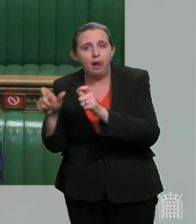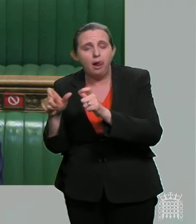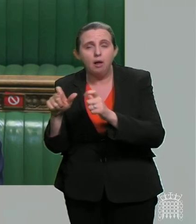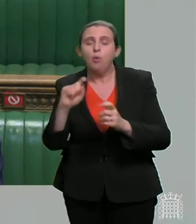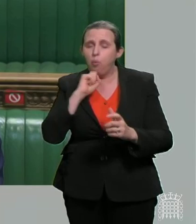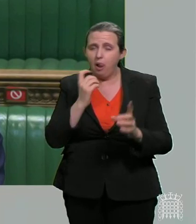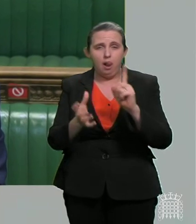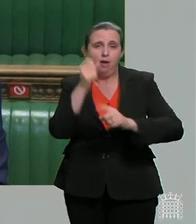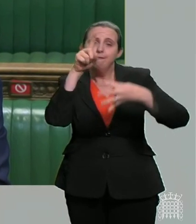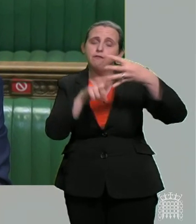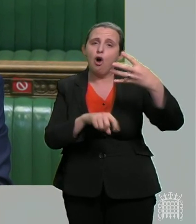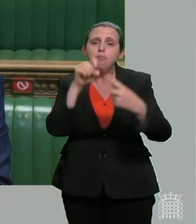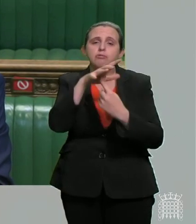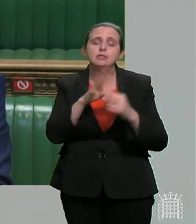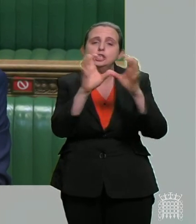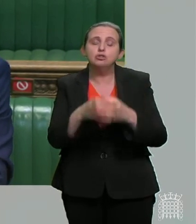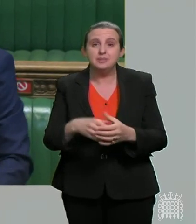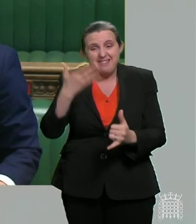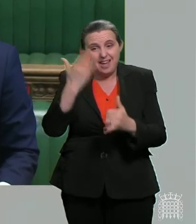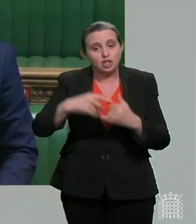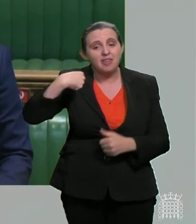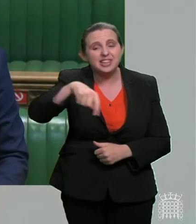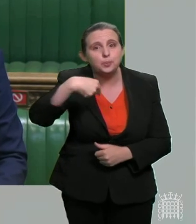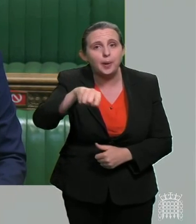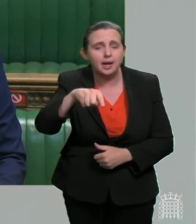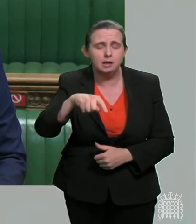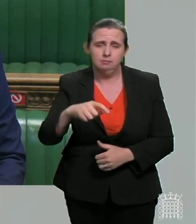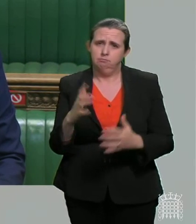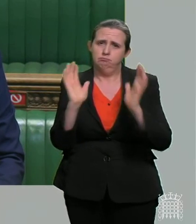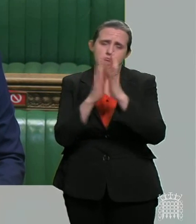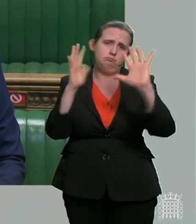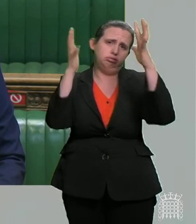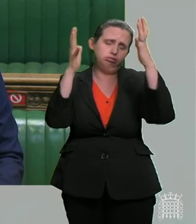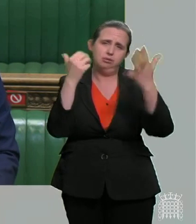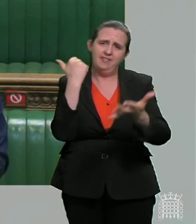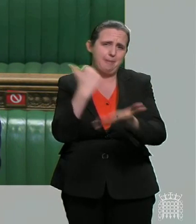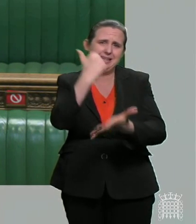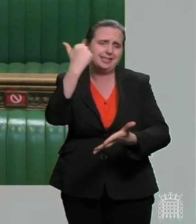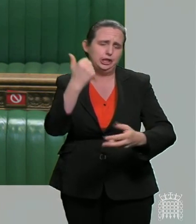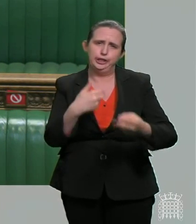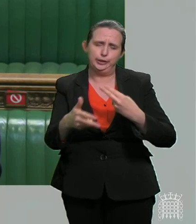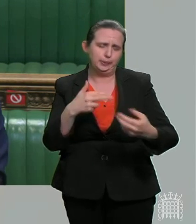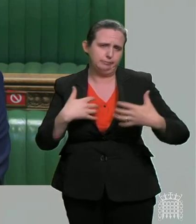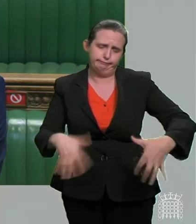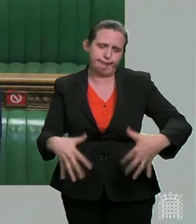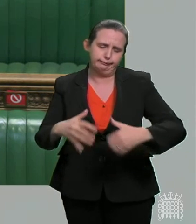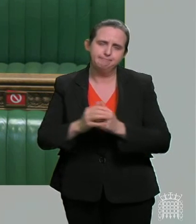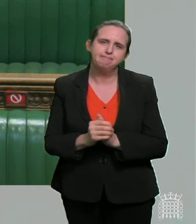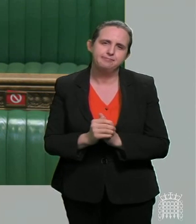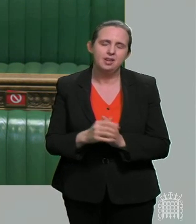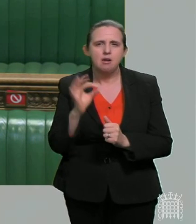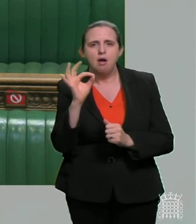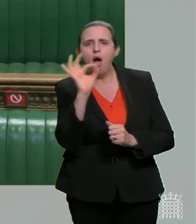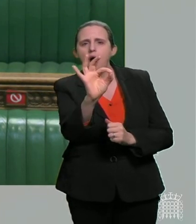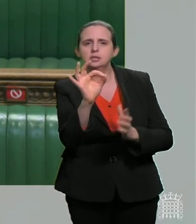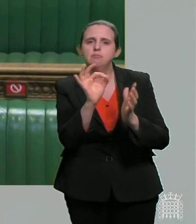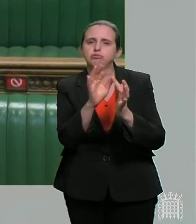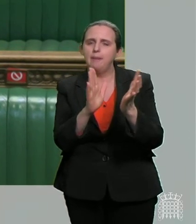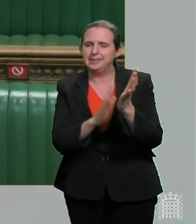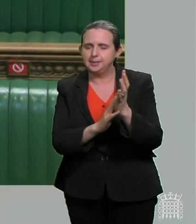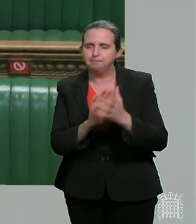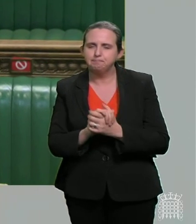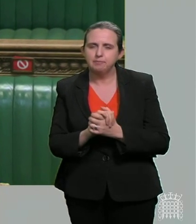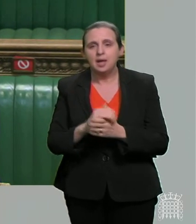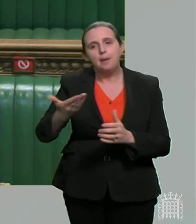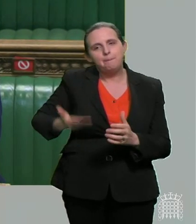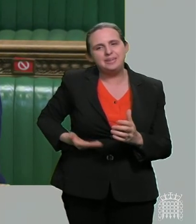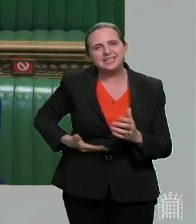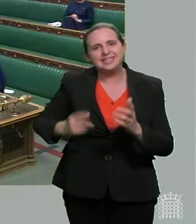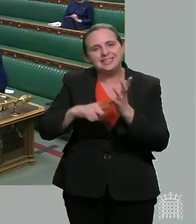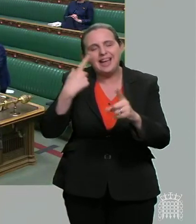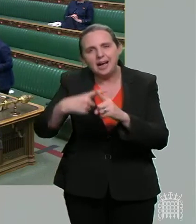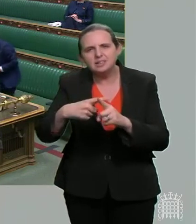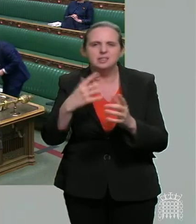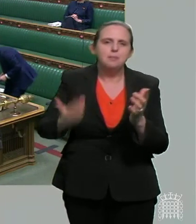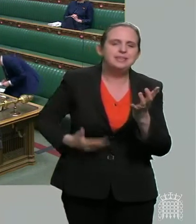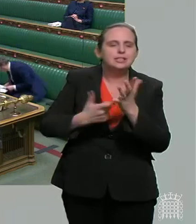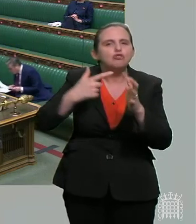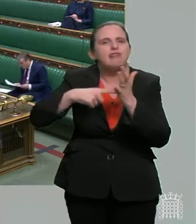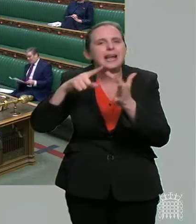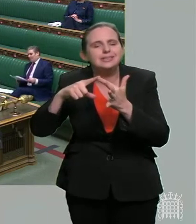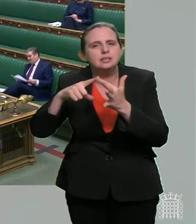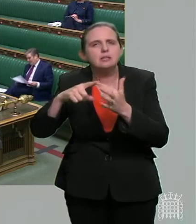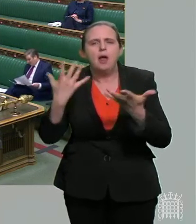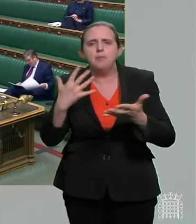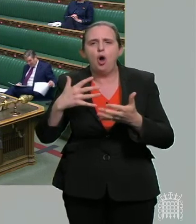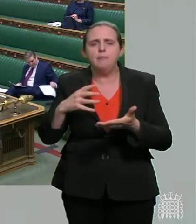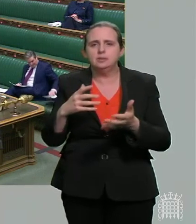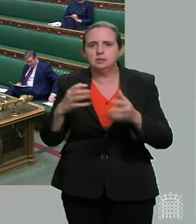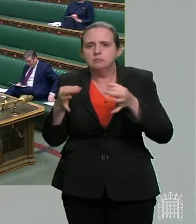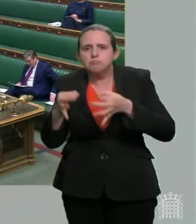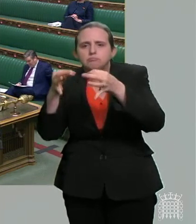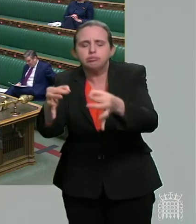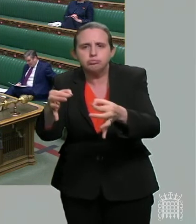That is a truly amazing achievement. Can the Prime Minister confirm today that the Government will extend business rates relief beyond 31 March?